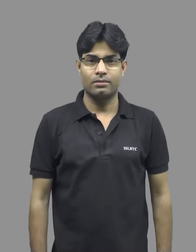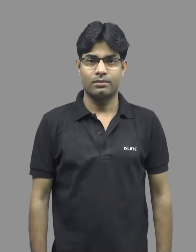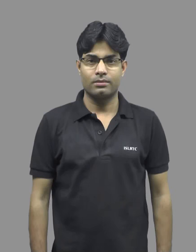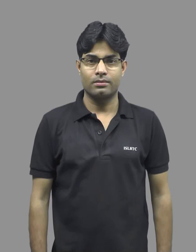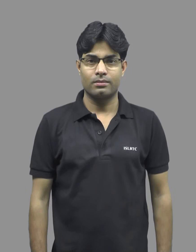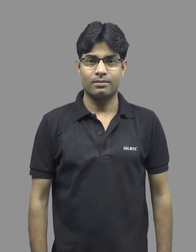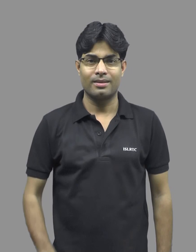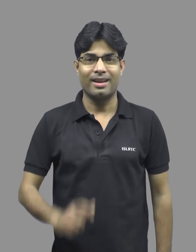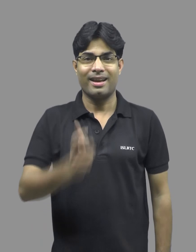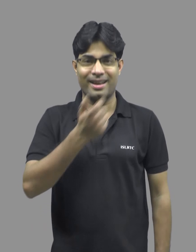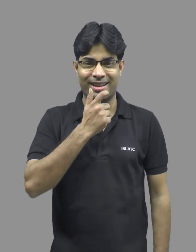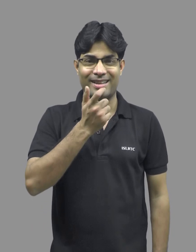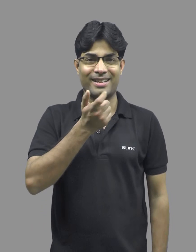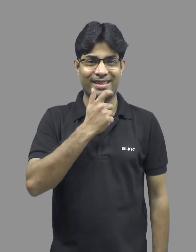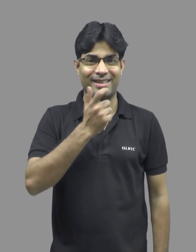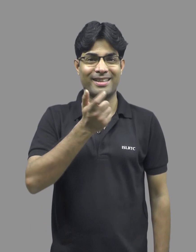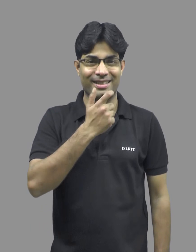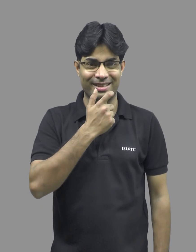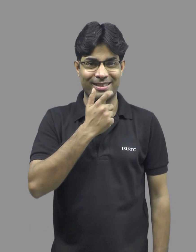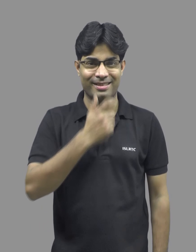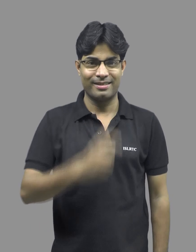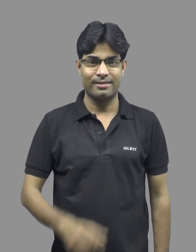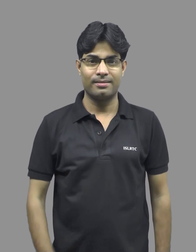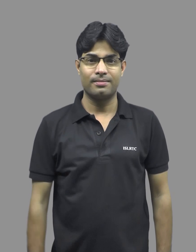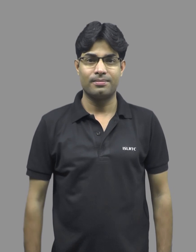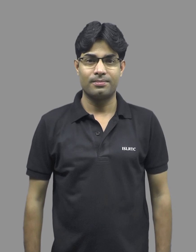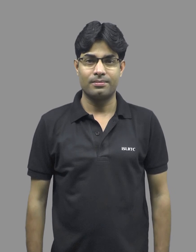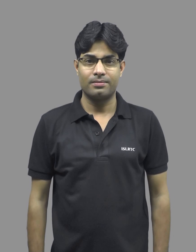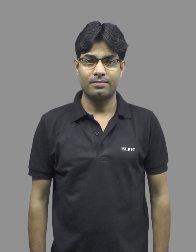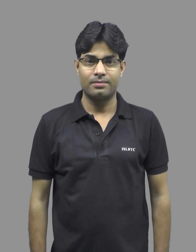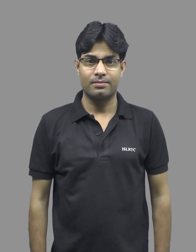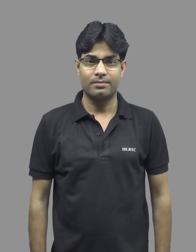Laugh